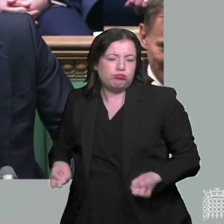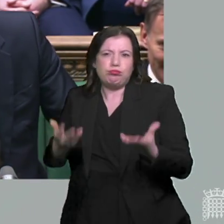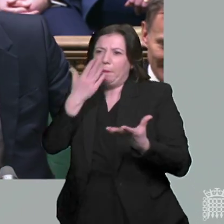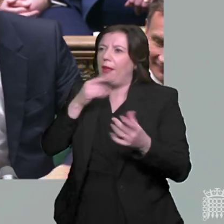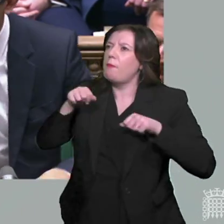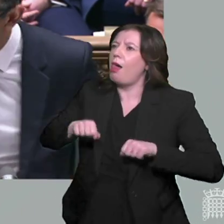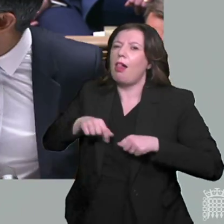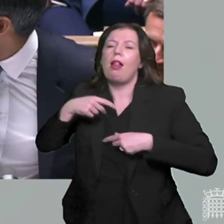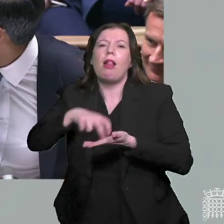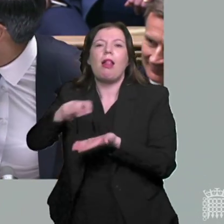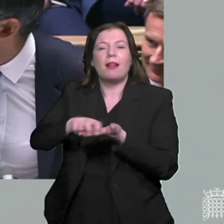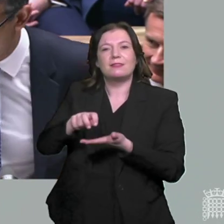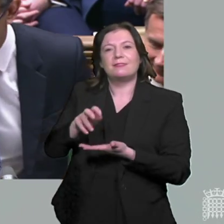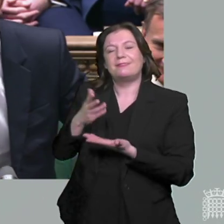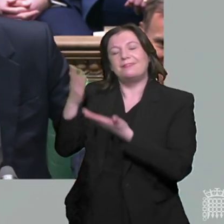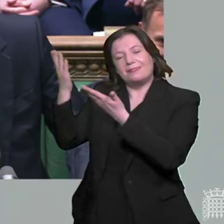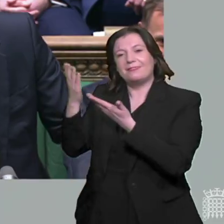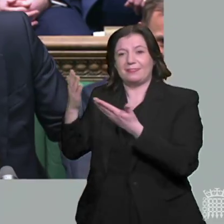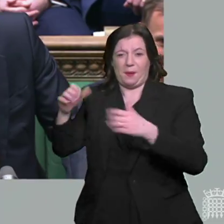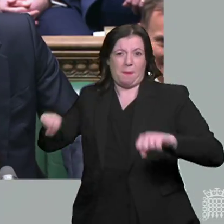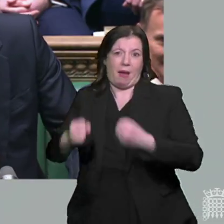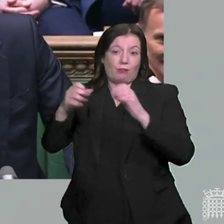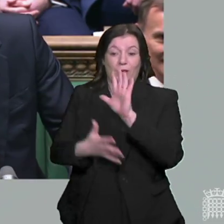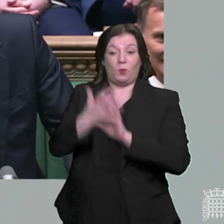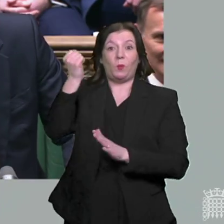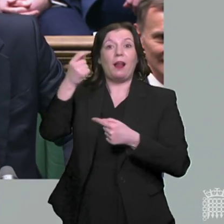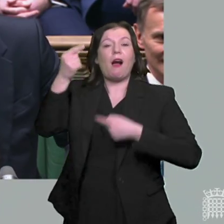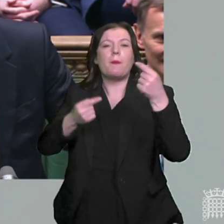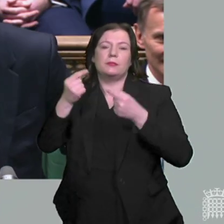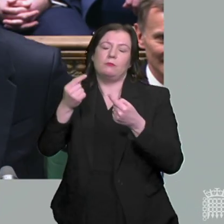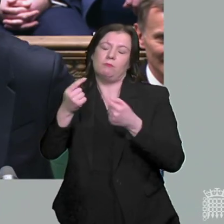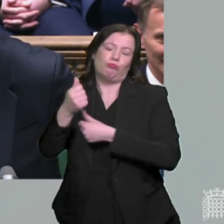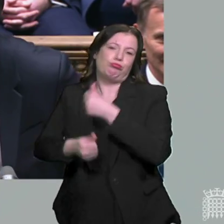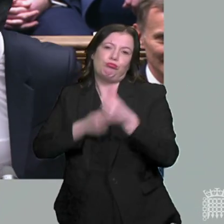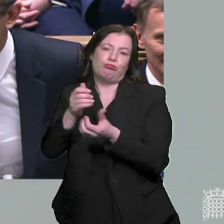I congratulate the team at Anasma Greek Bakery on winning the competition.